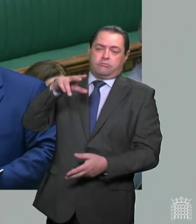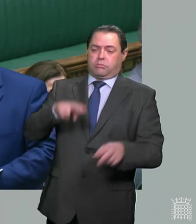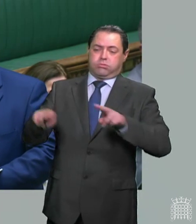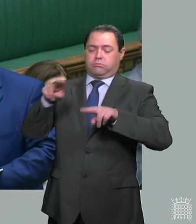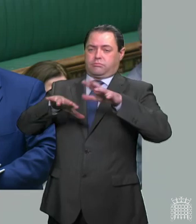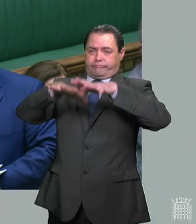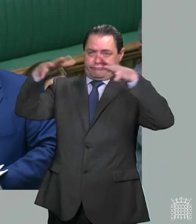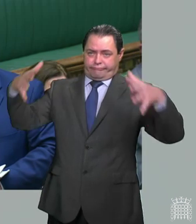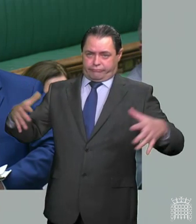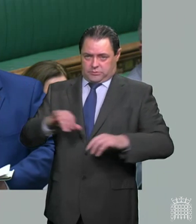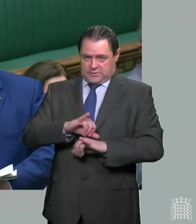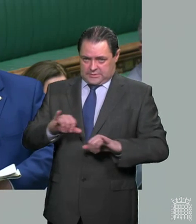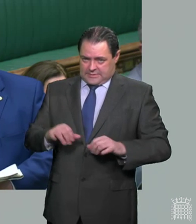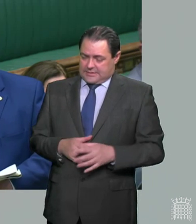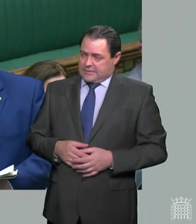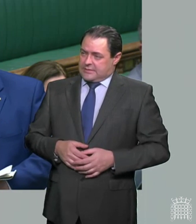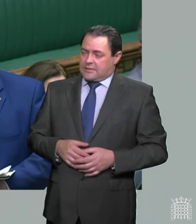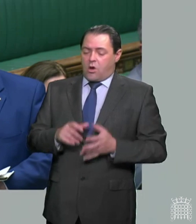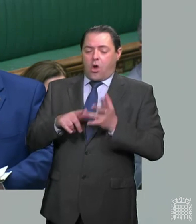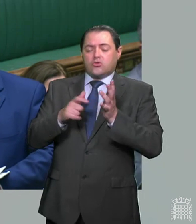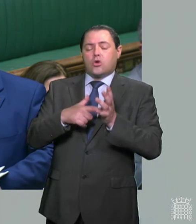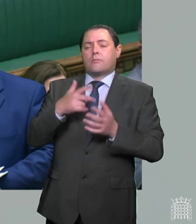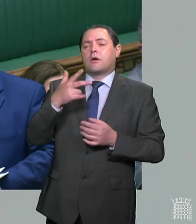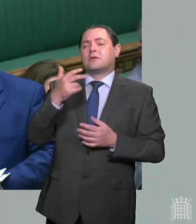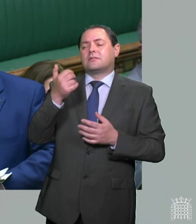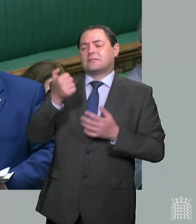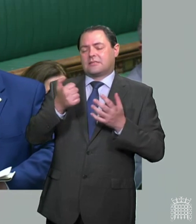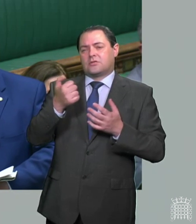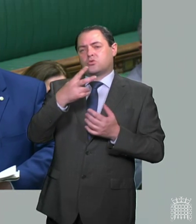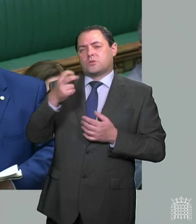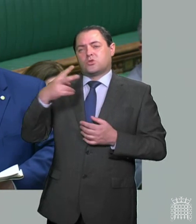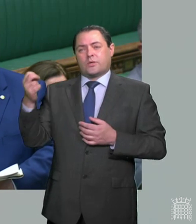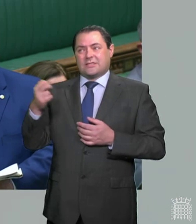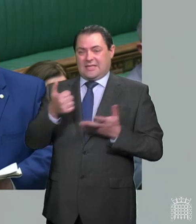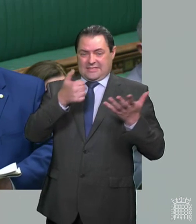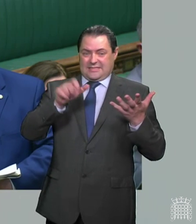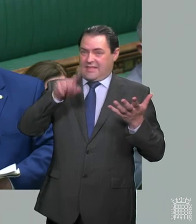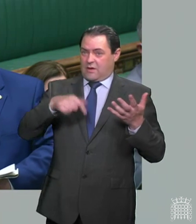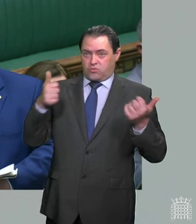On 15 October 2020, 60,000 people had already died.